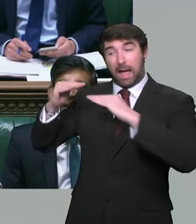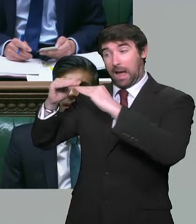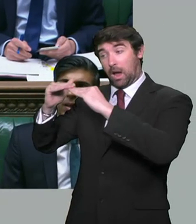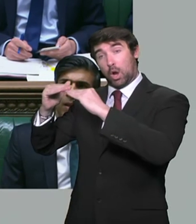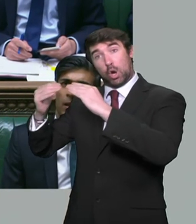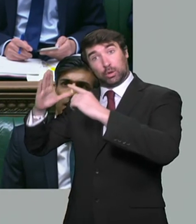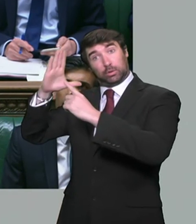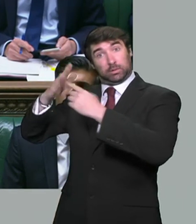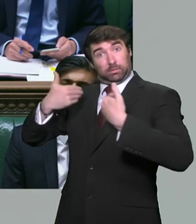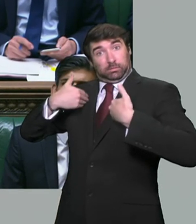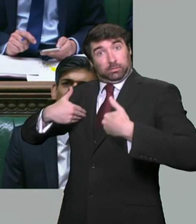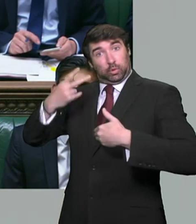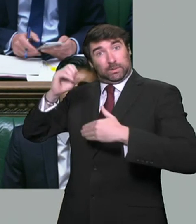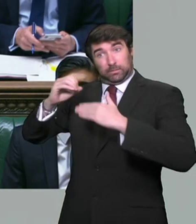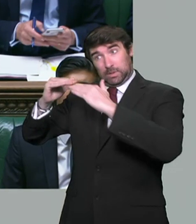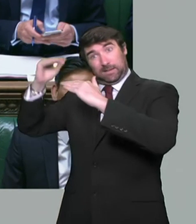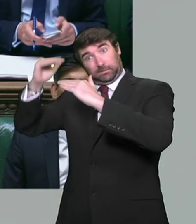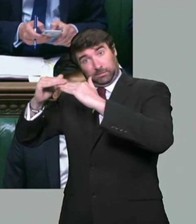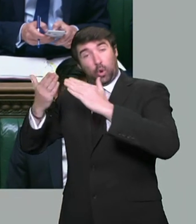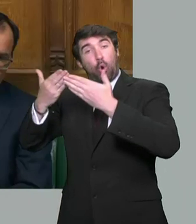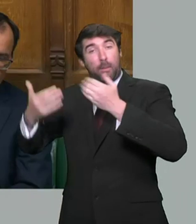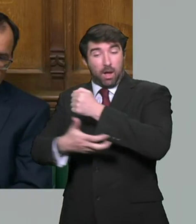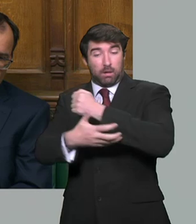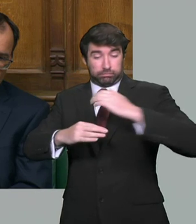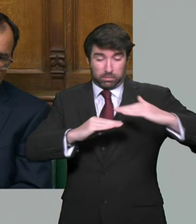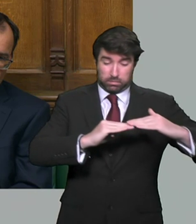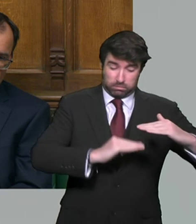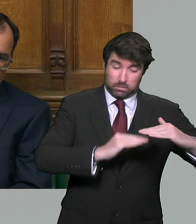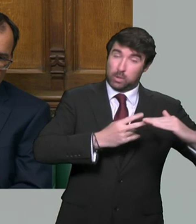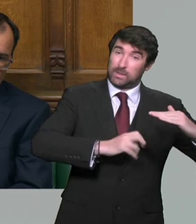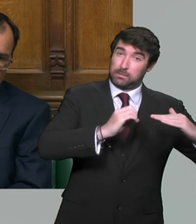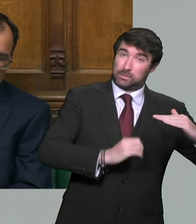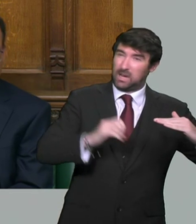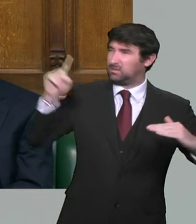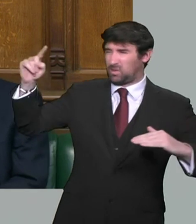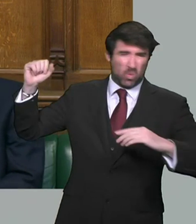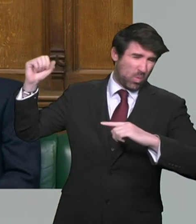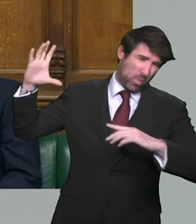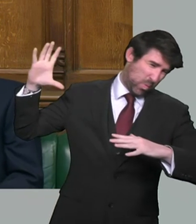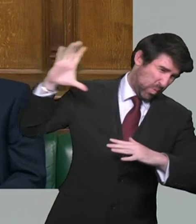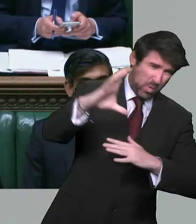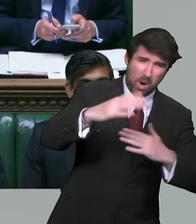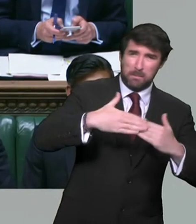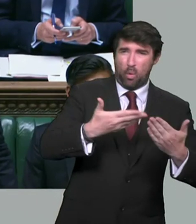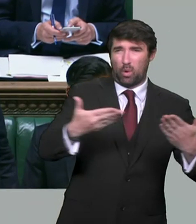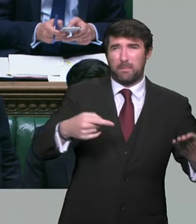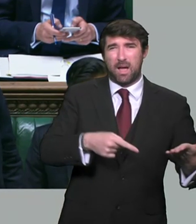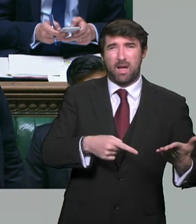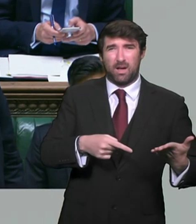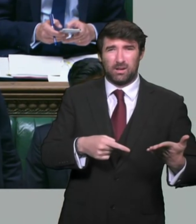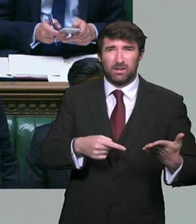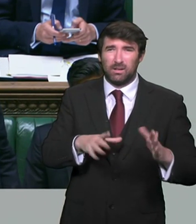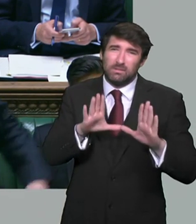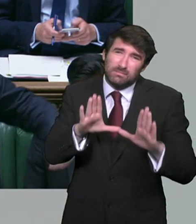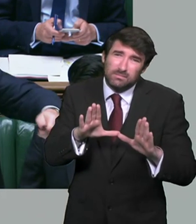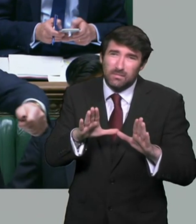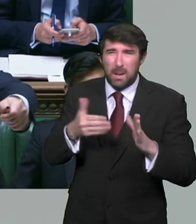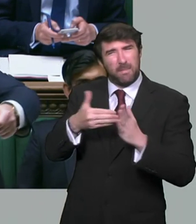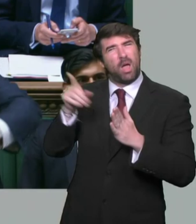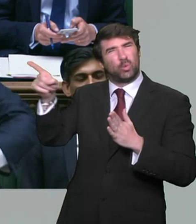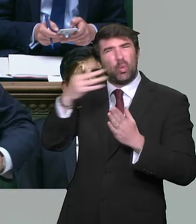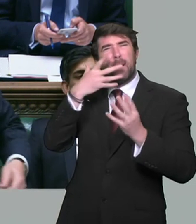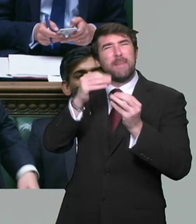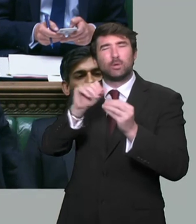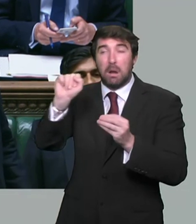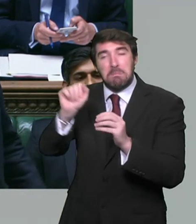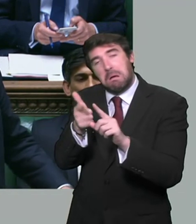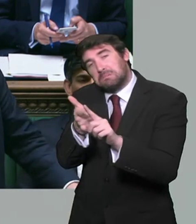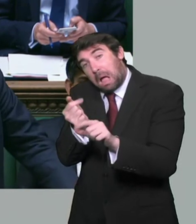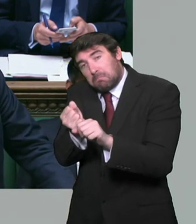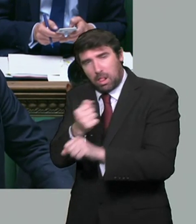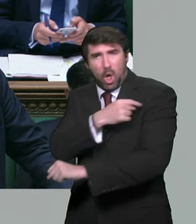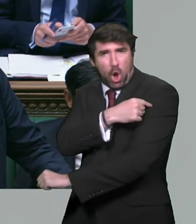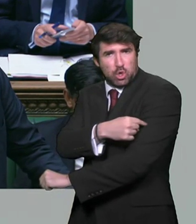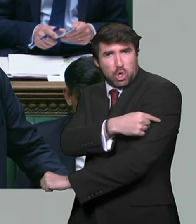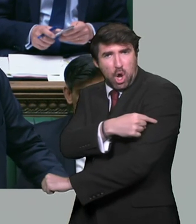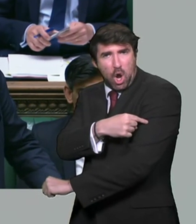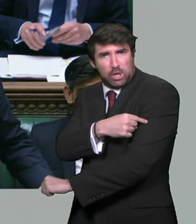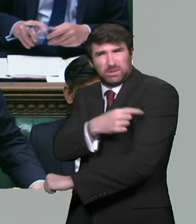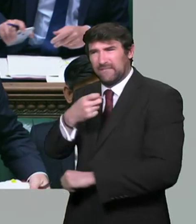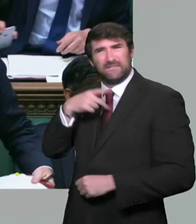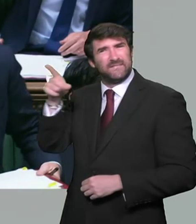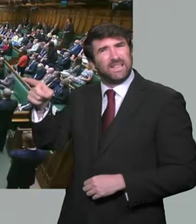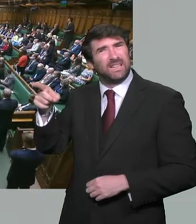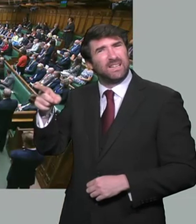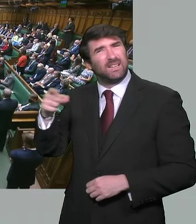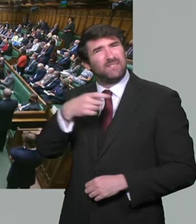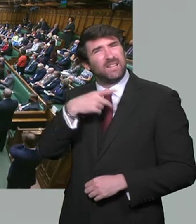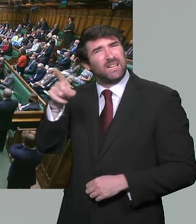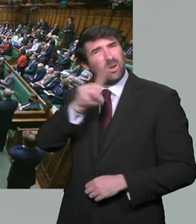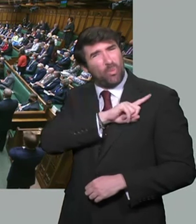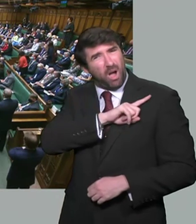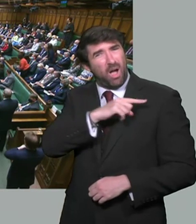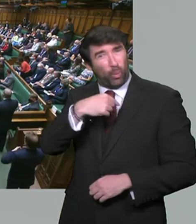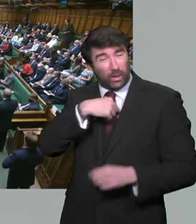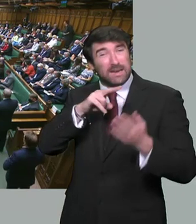And pay for nurses is exactly what this measure funds, which is why it is so astonishing that the honourable Gentleman and his party are determined to vote against it tonight.